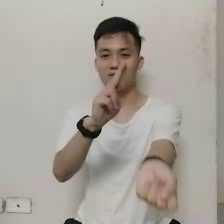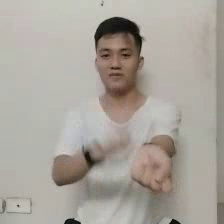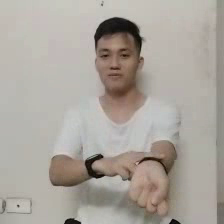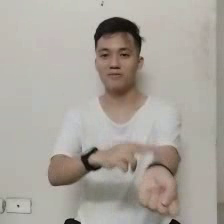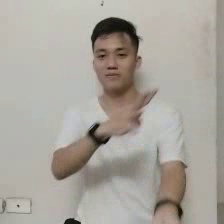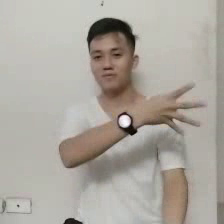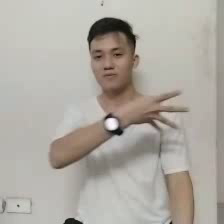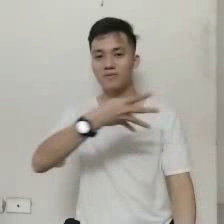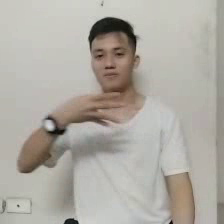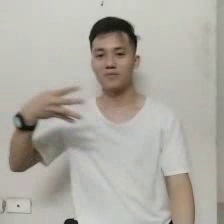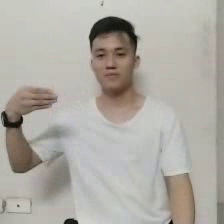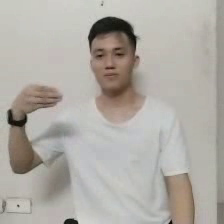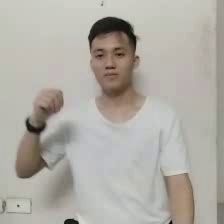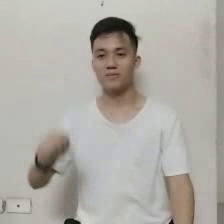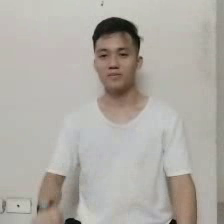Lây bệnh